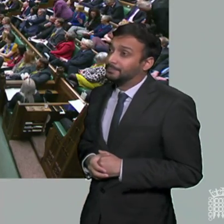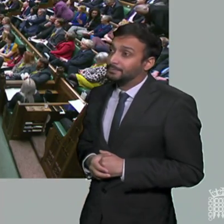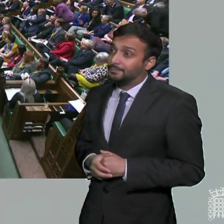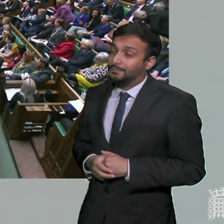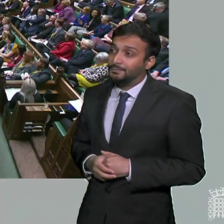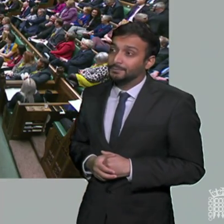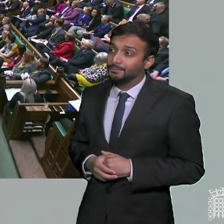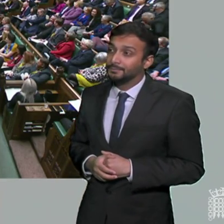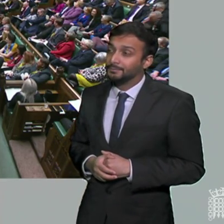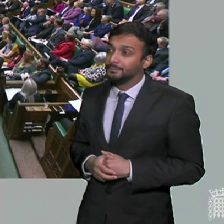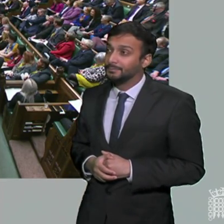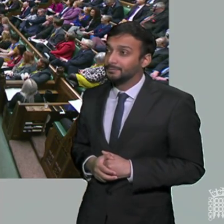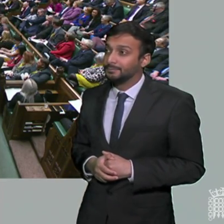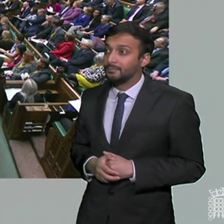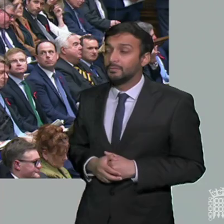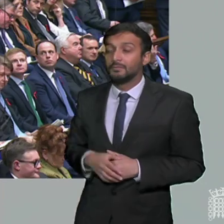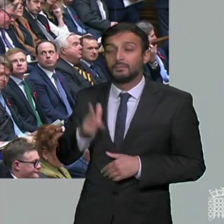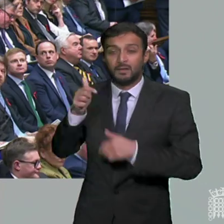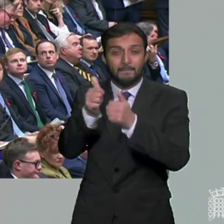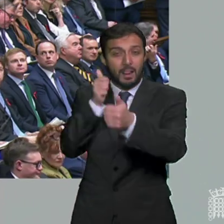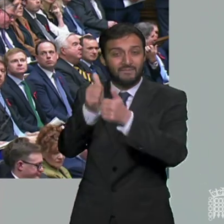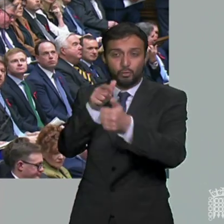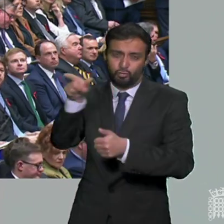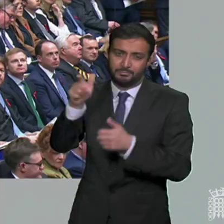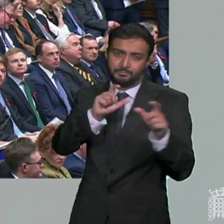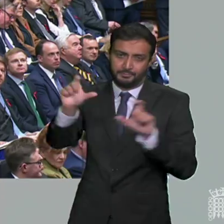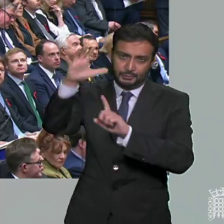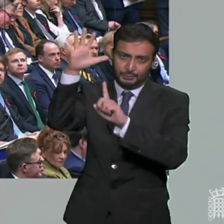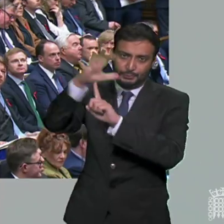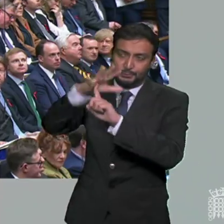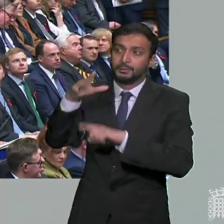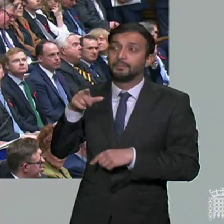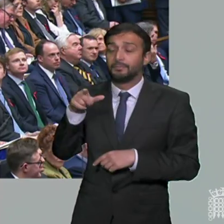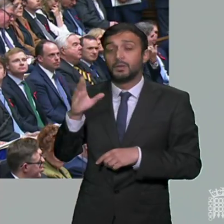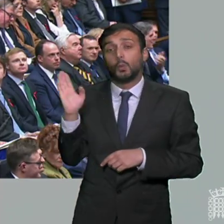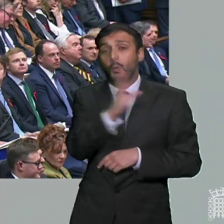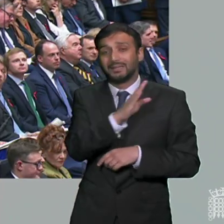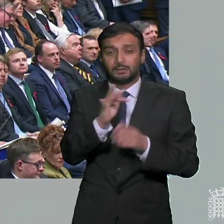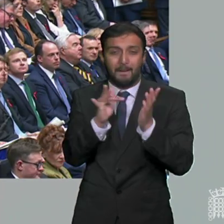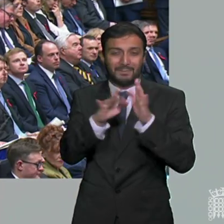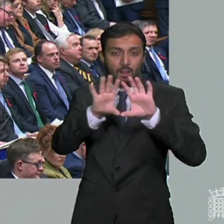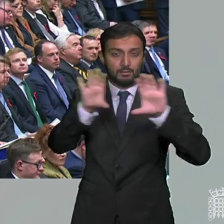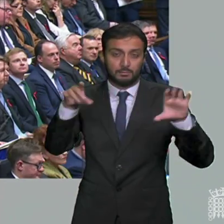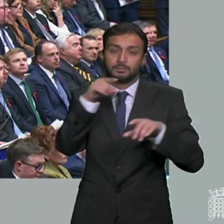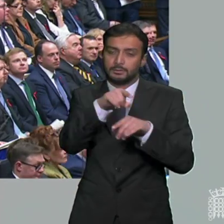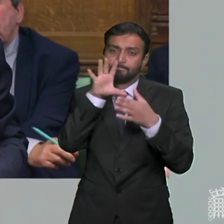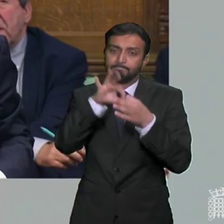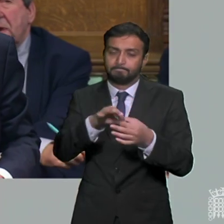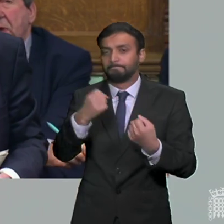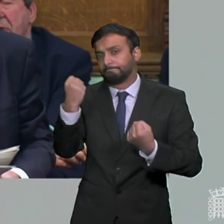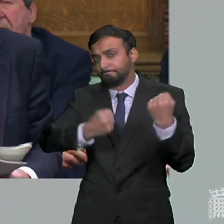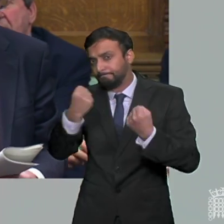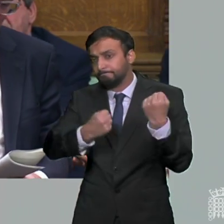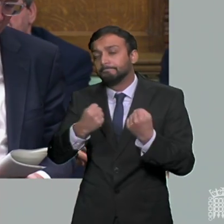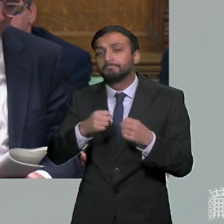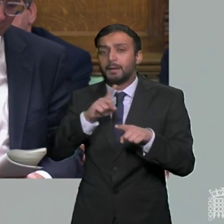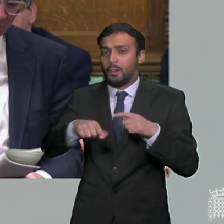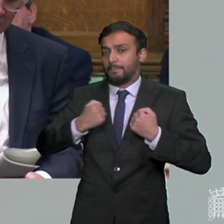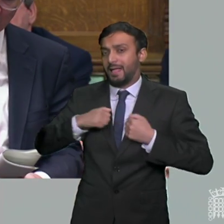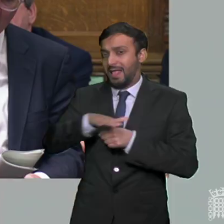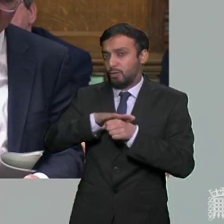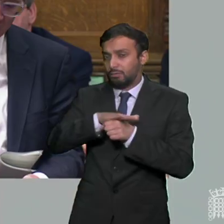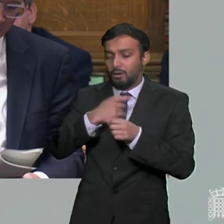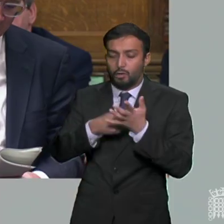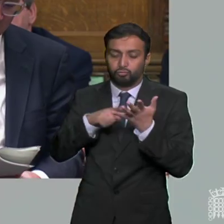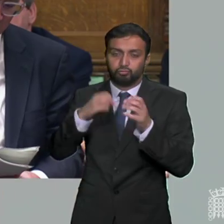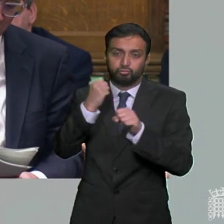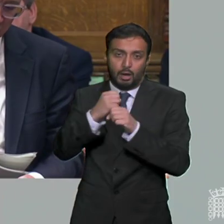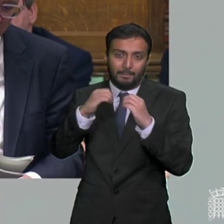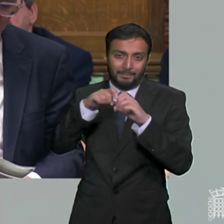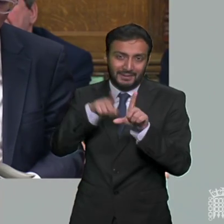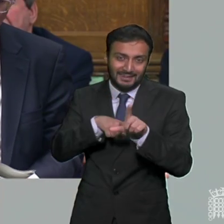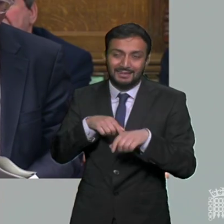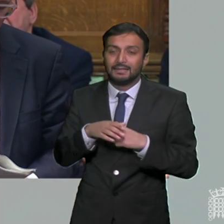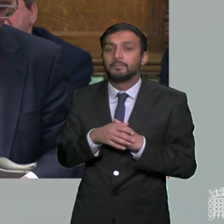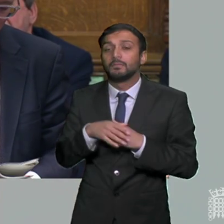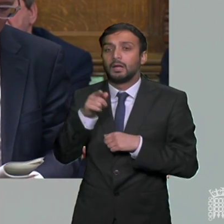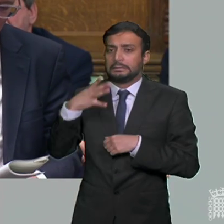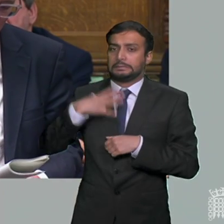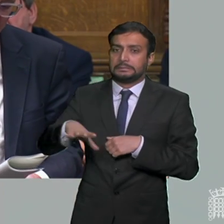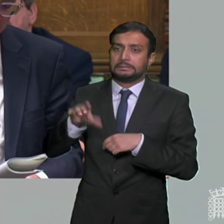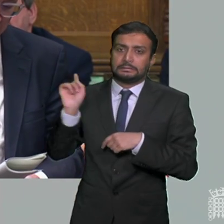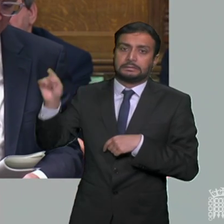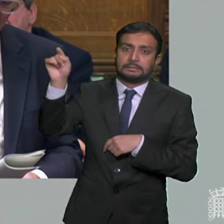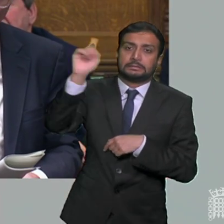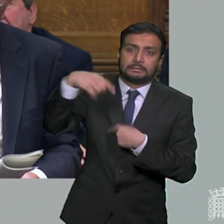Manufacturing remains a key part of the UK economy, and for the west midlands that means automotive, which is important to my Rugby constituency as we have firms in the supply chain and workers at Jaguar Land Rover.